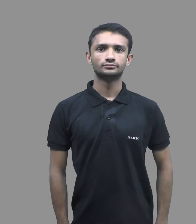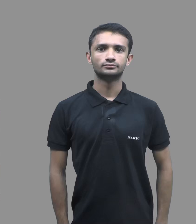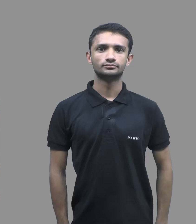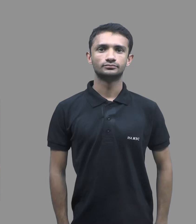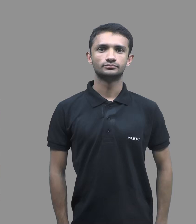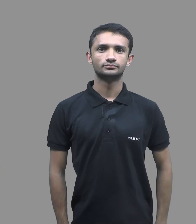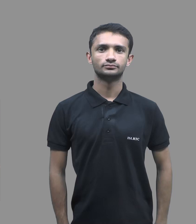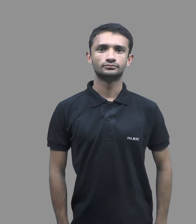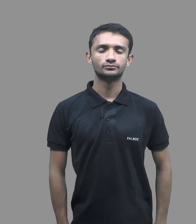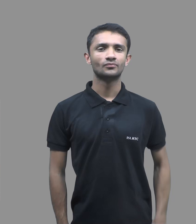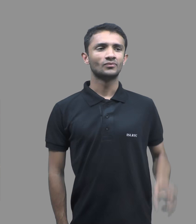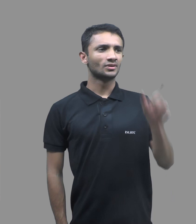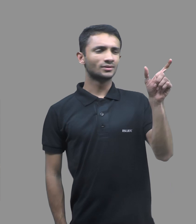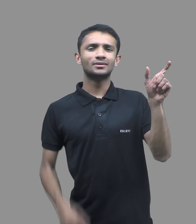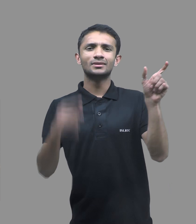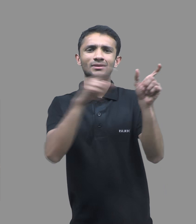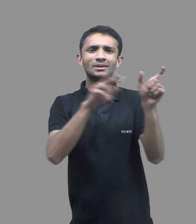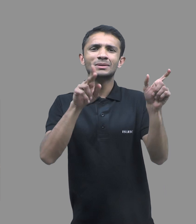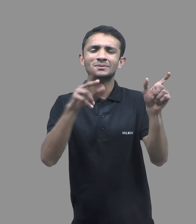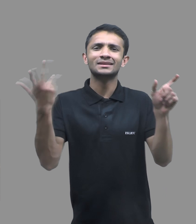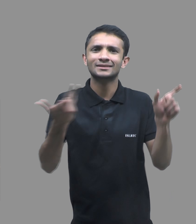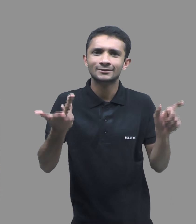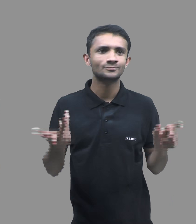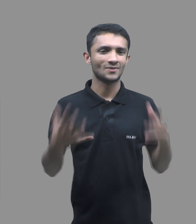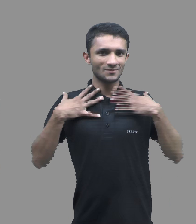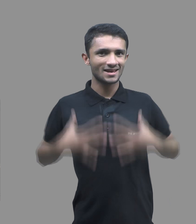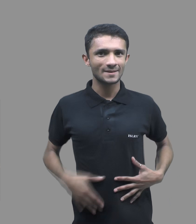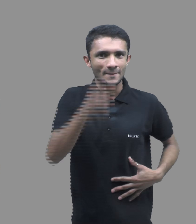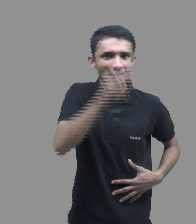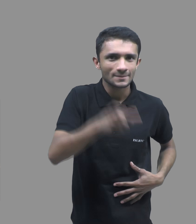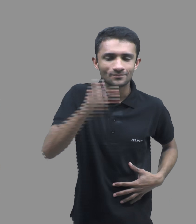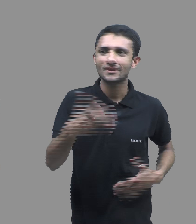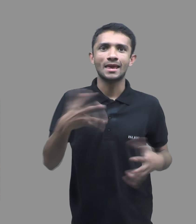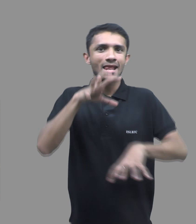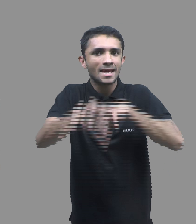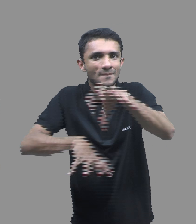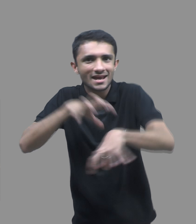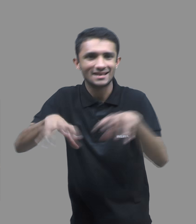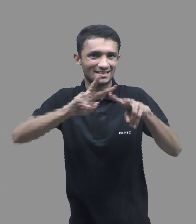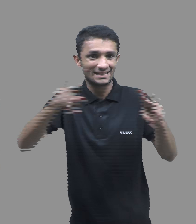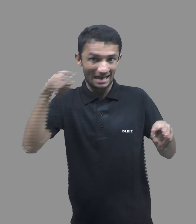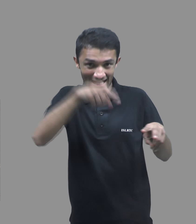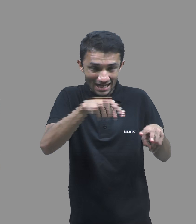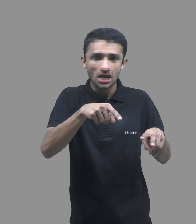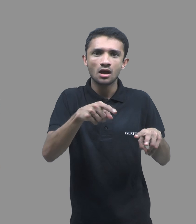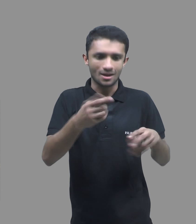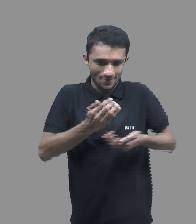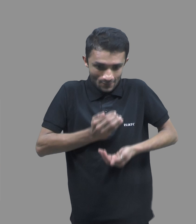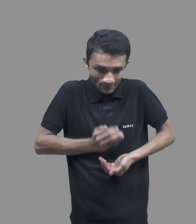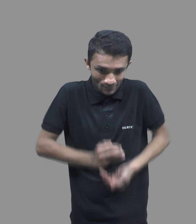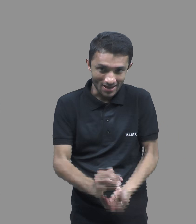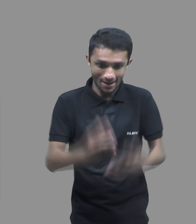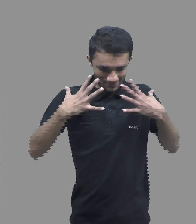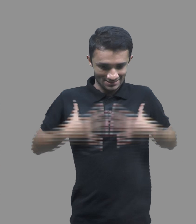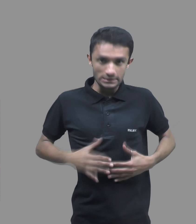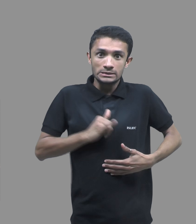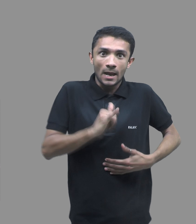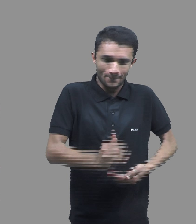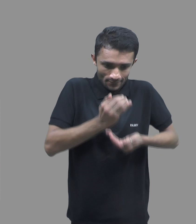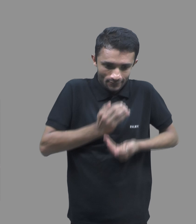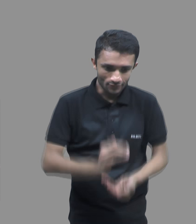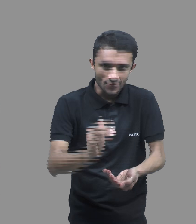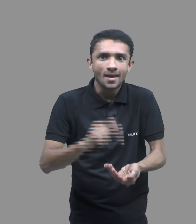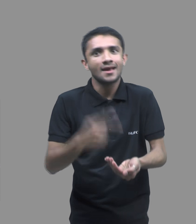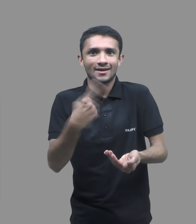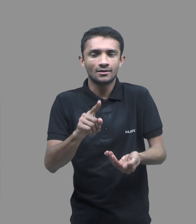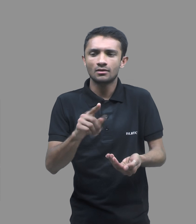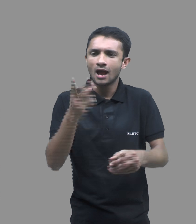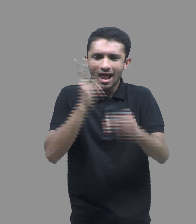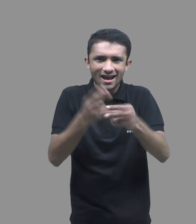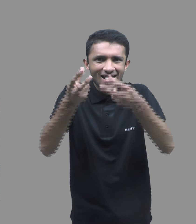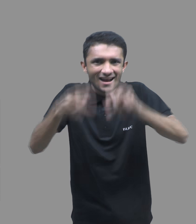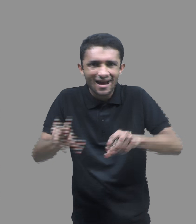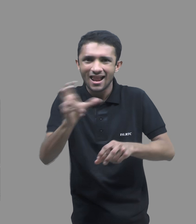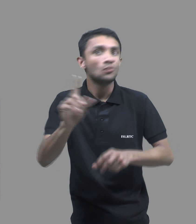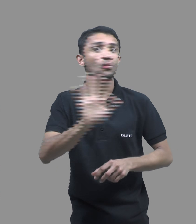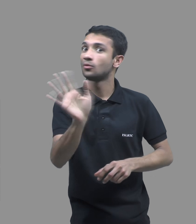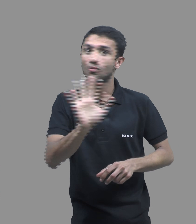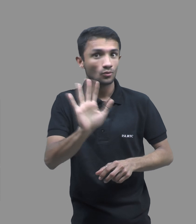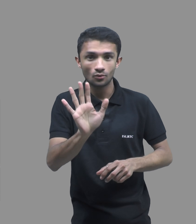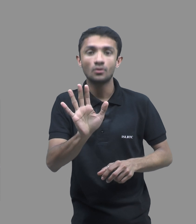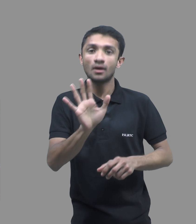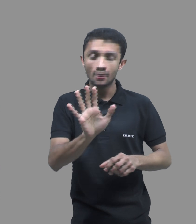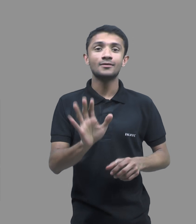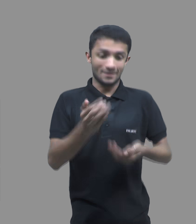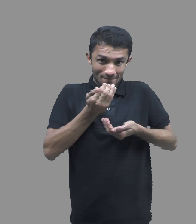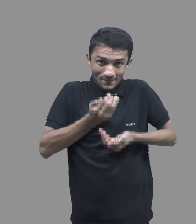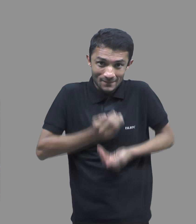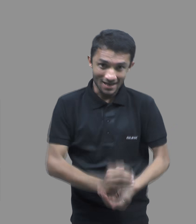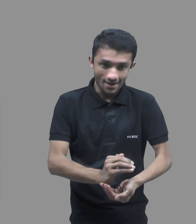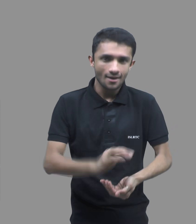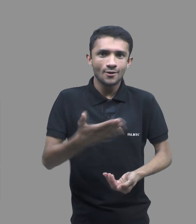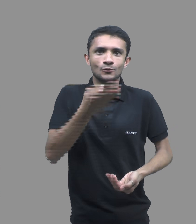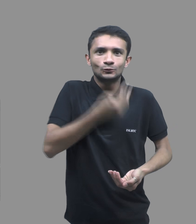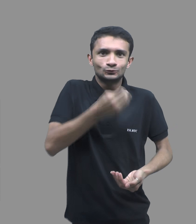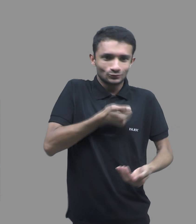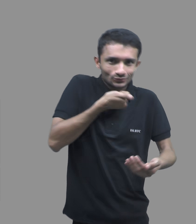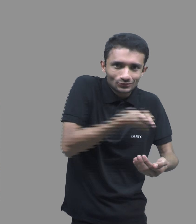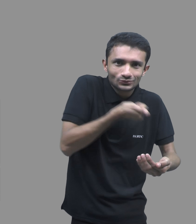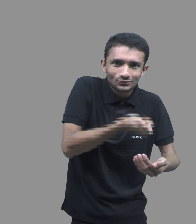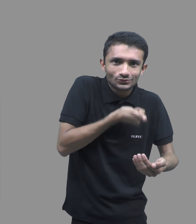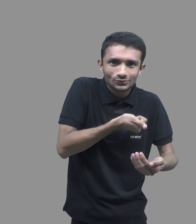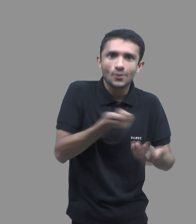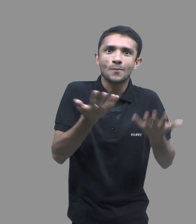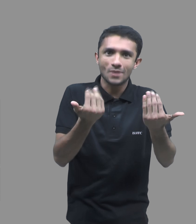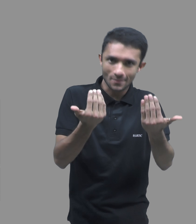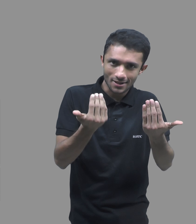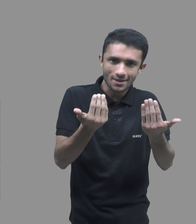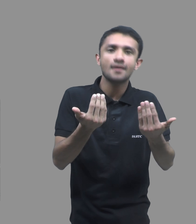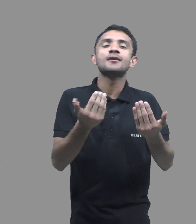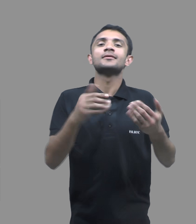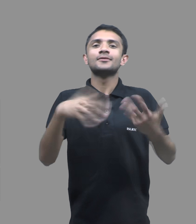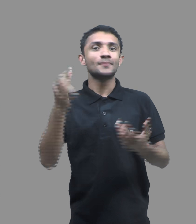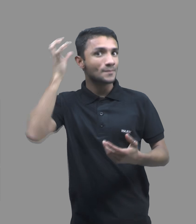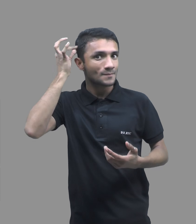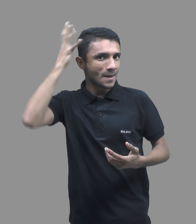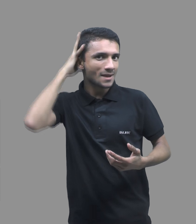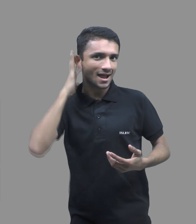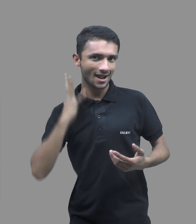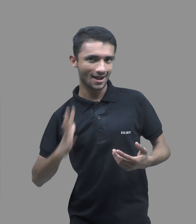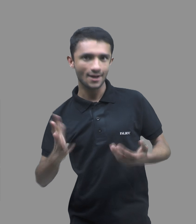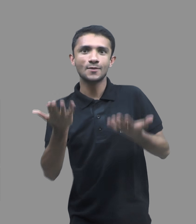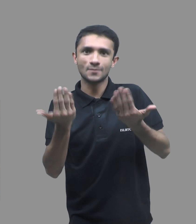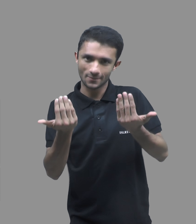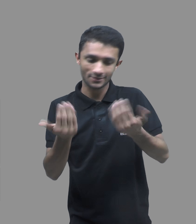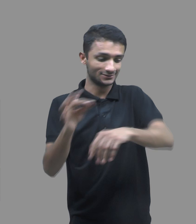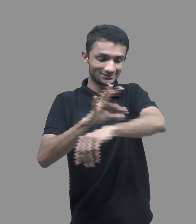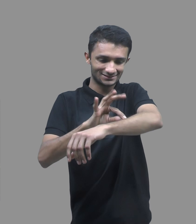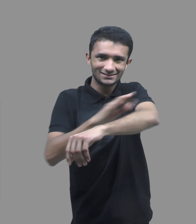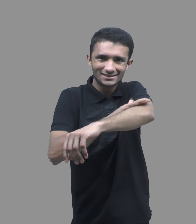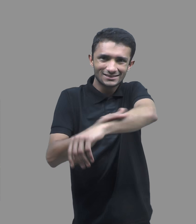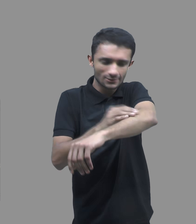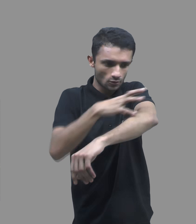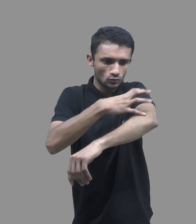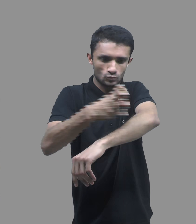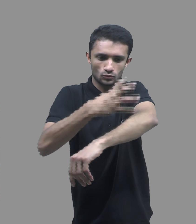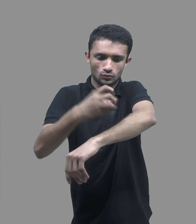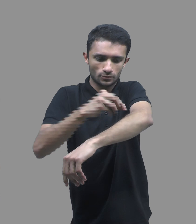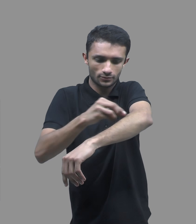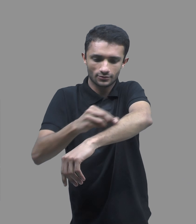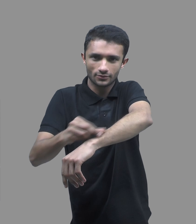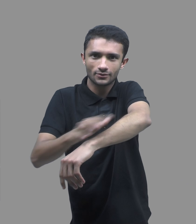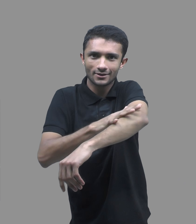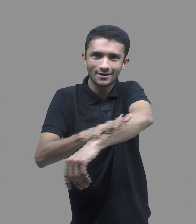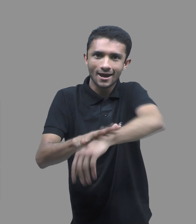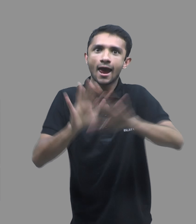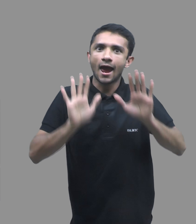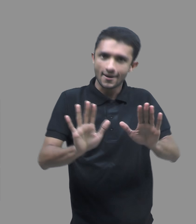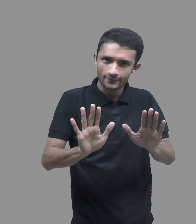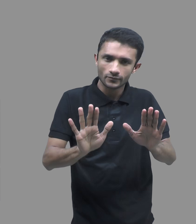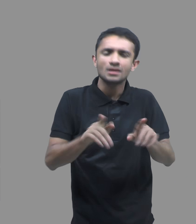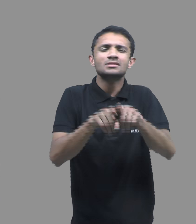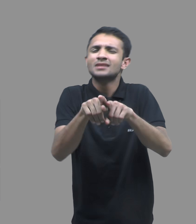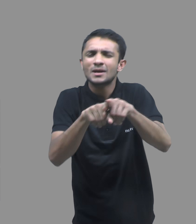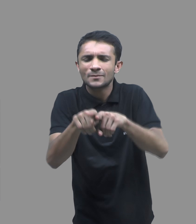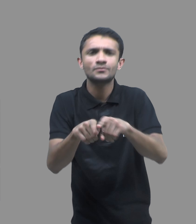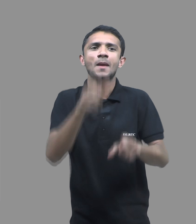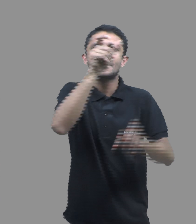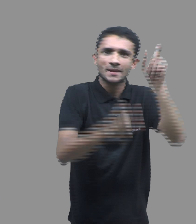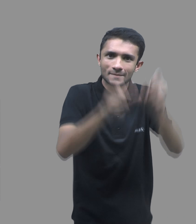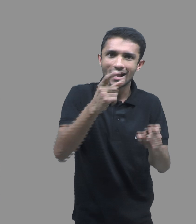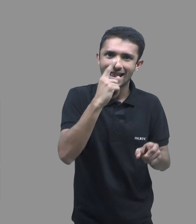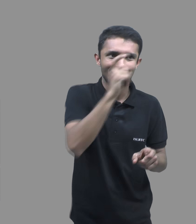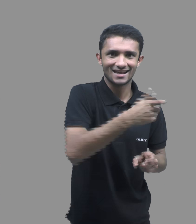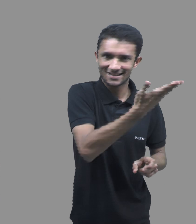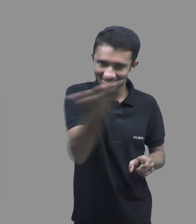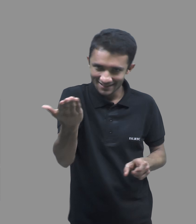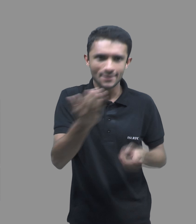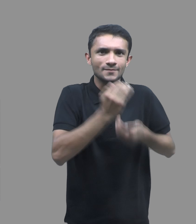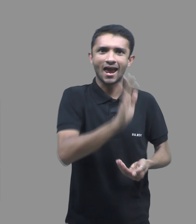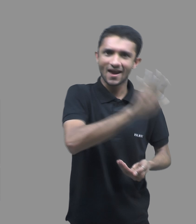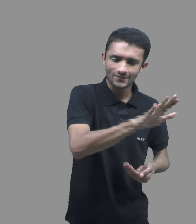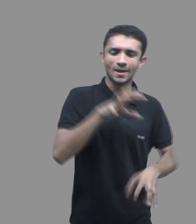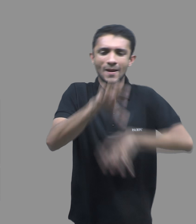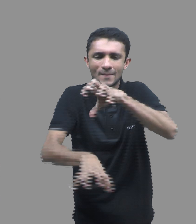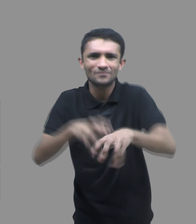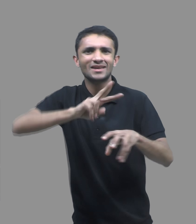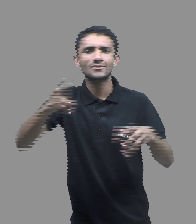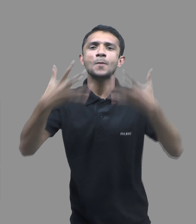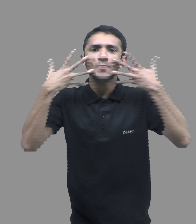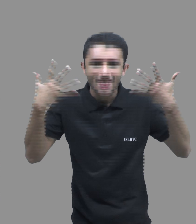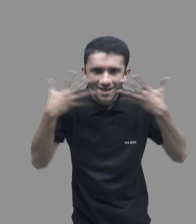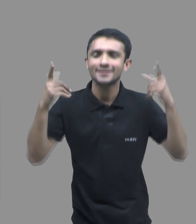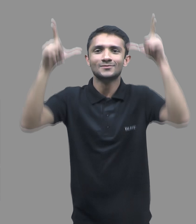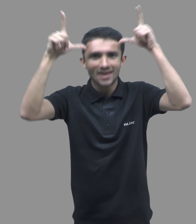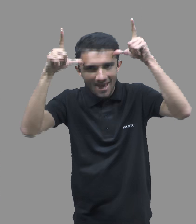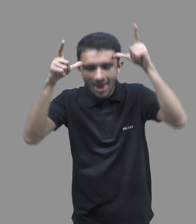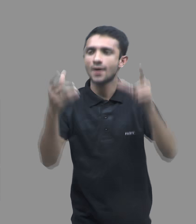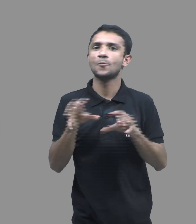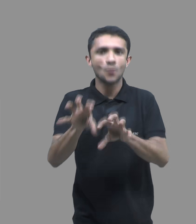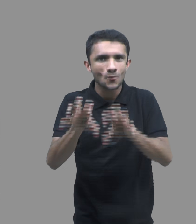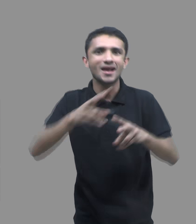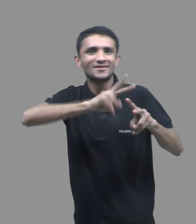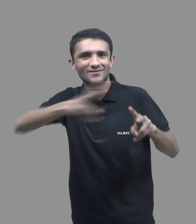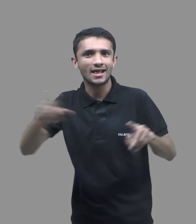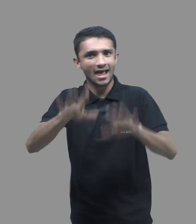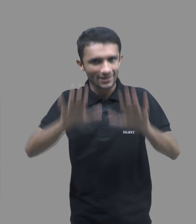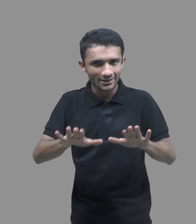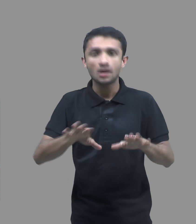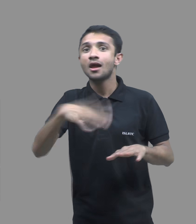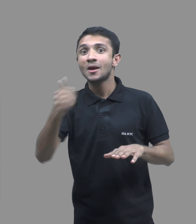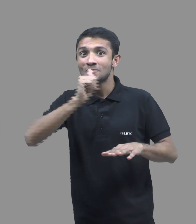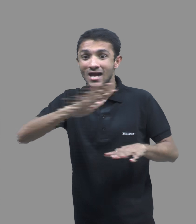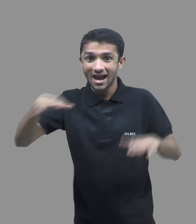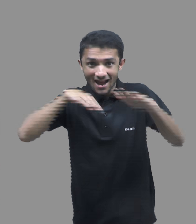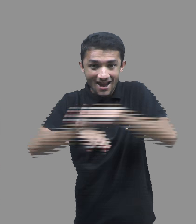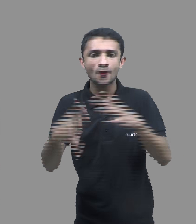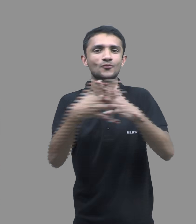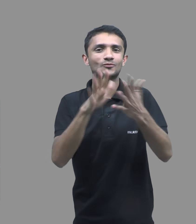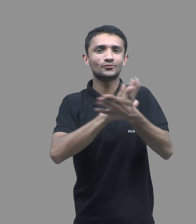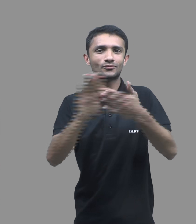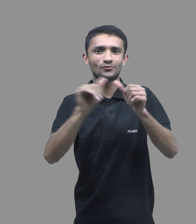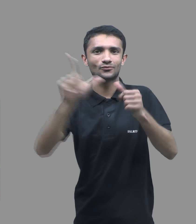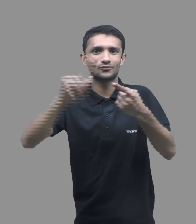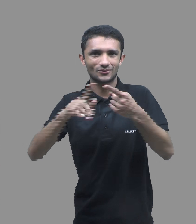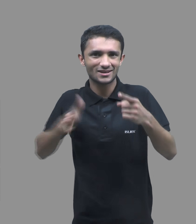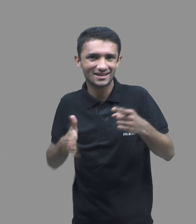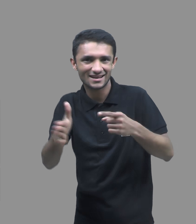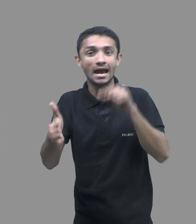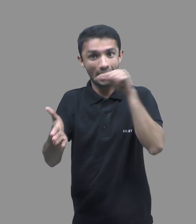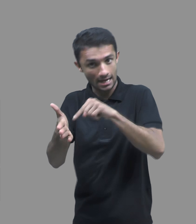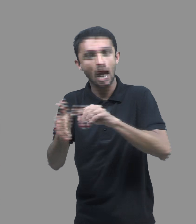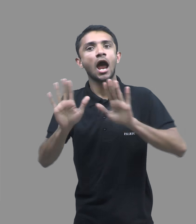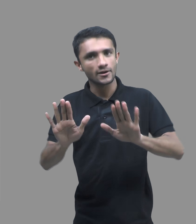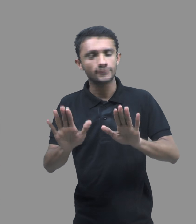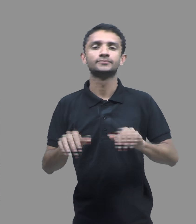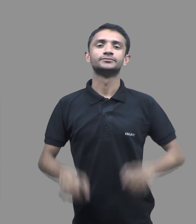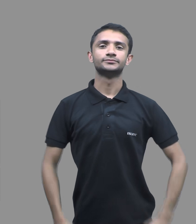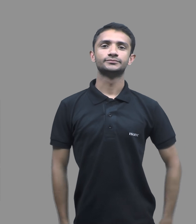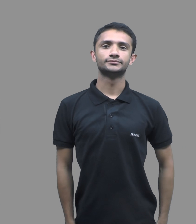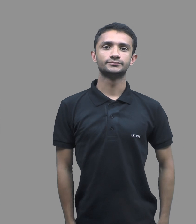Mammals